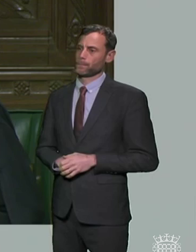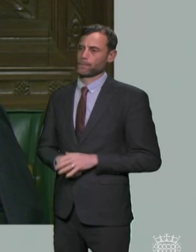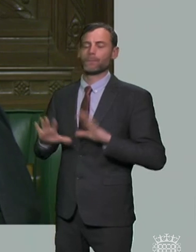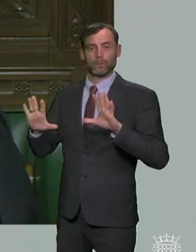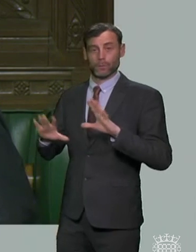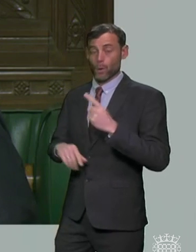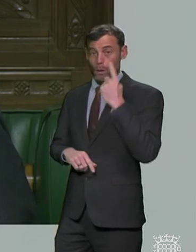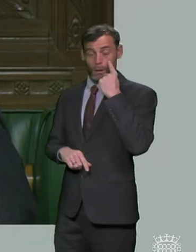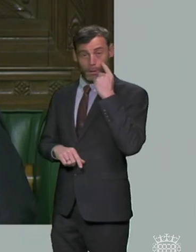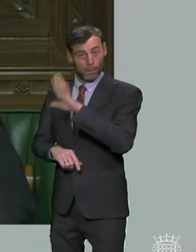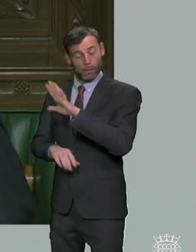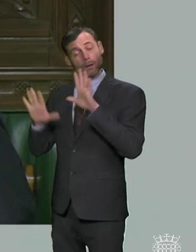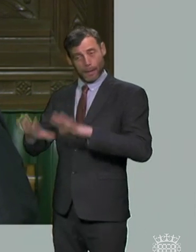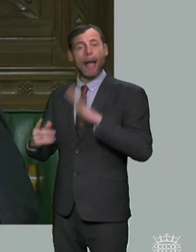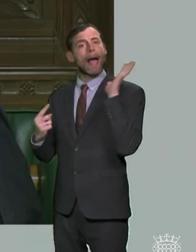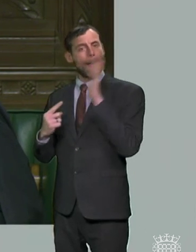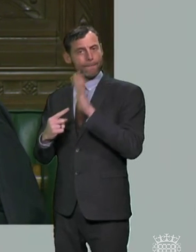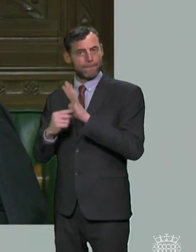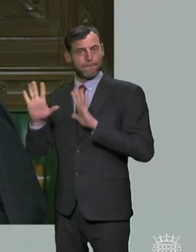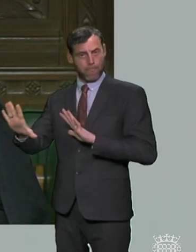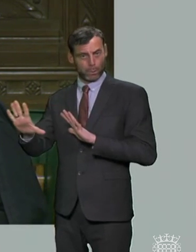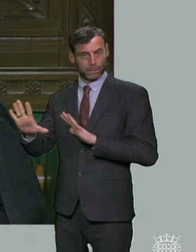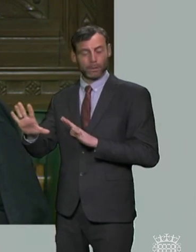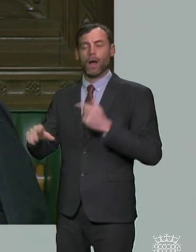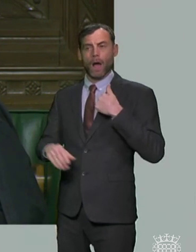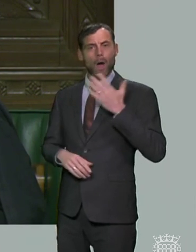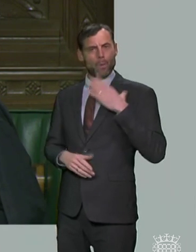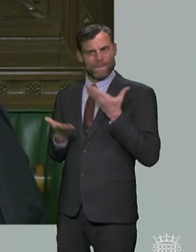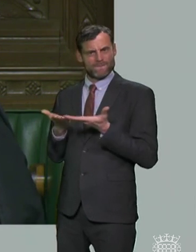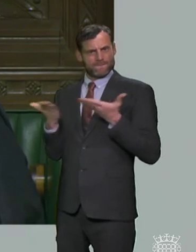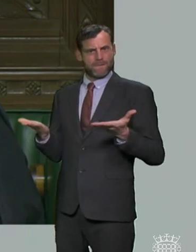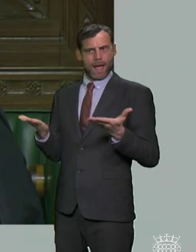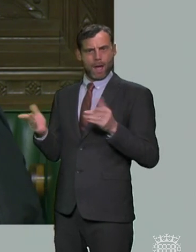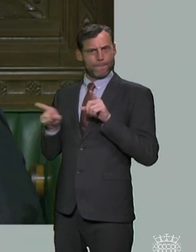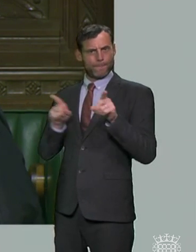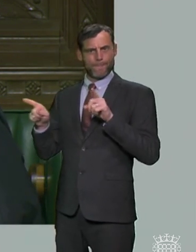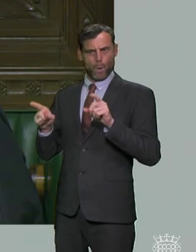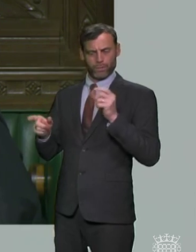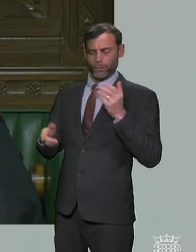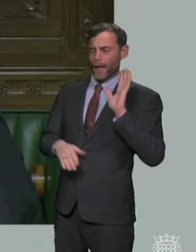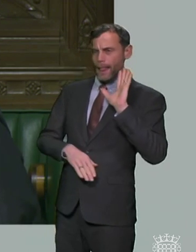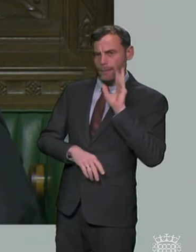Did somebody want me to apologise?